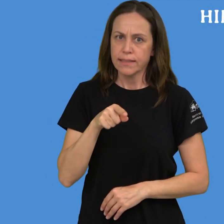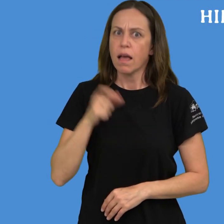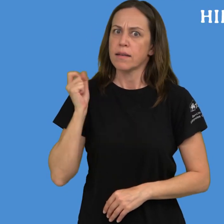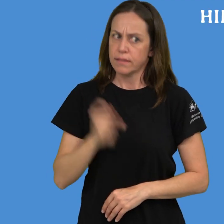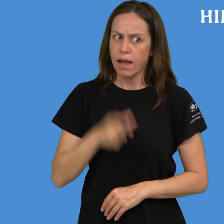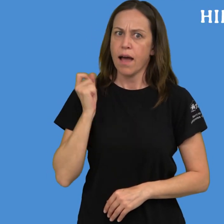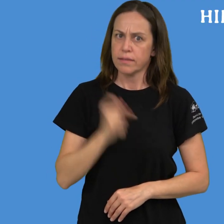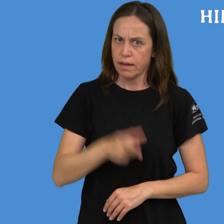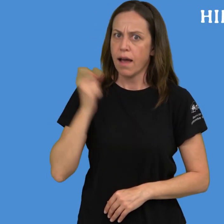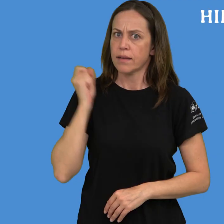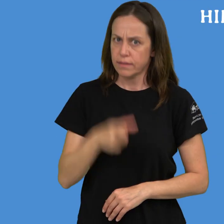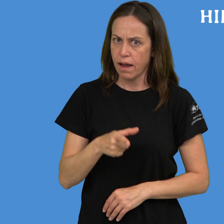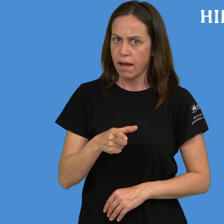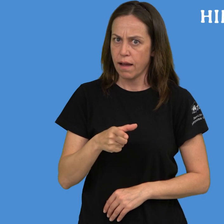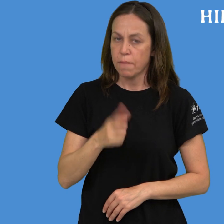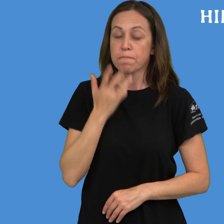frecuente